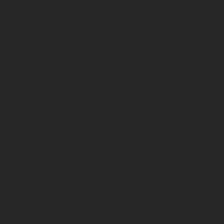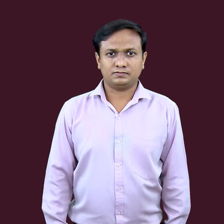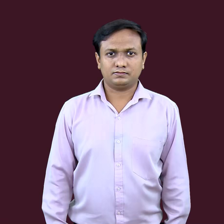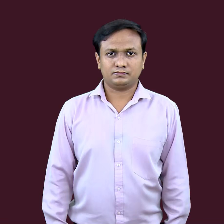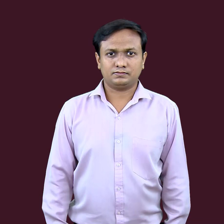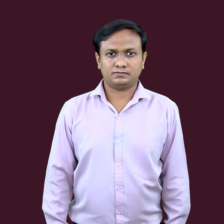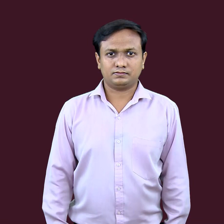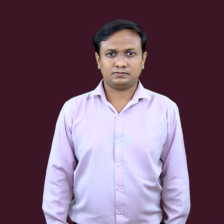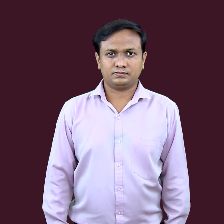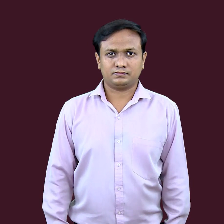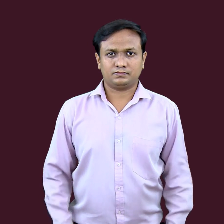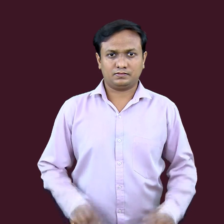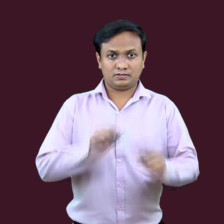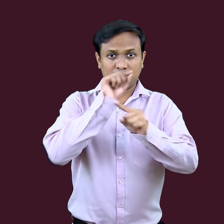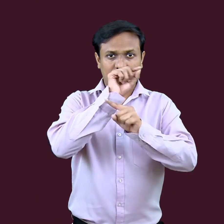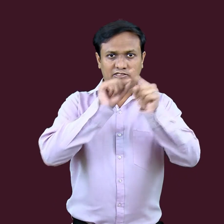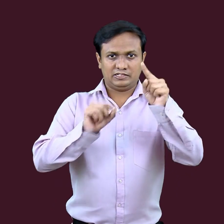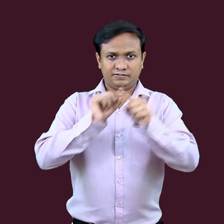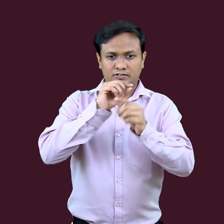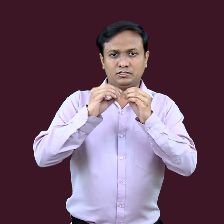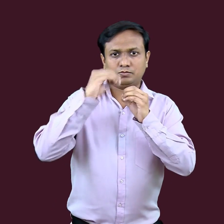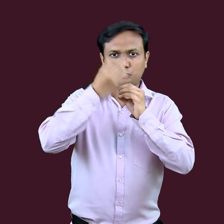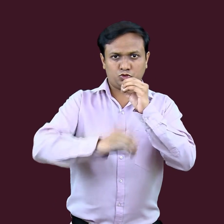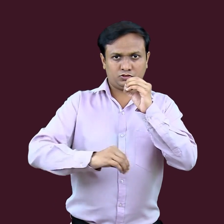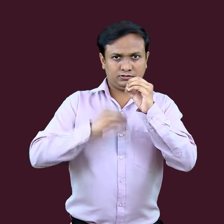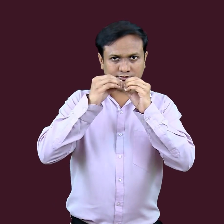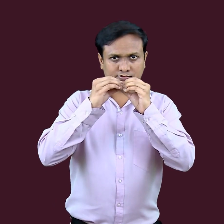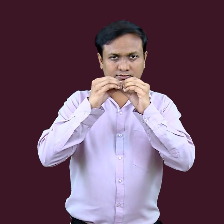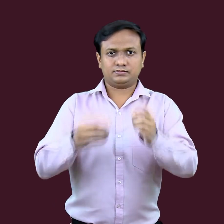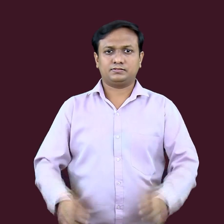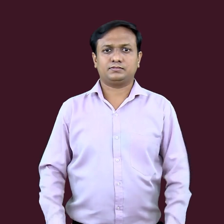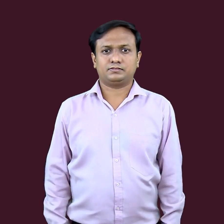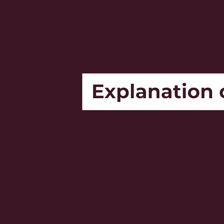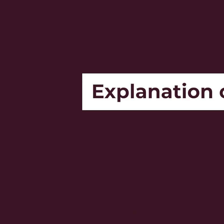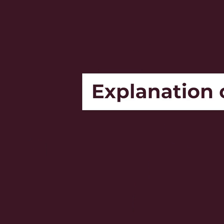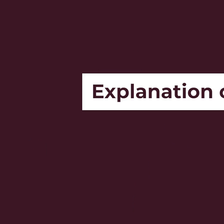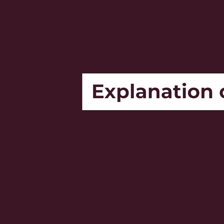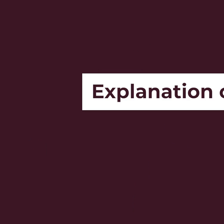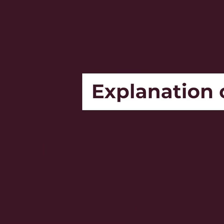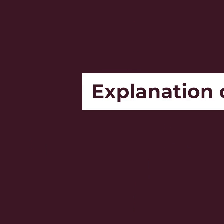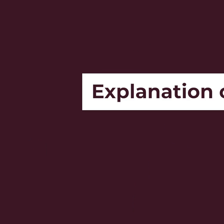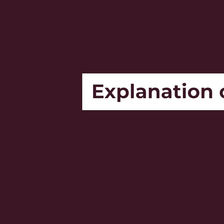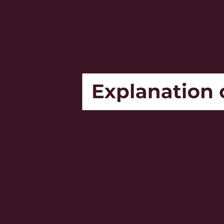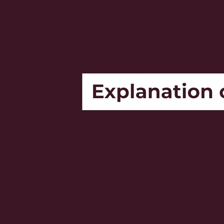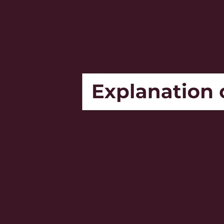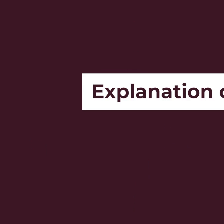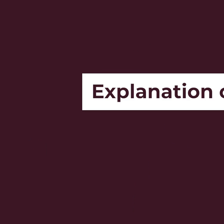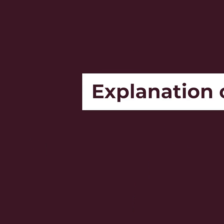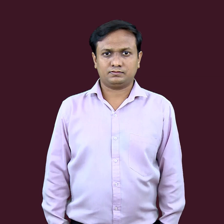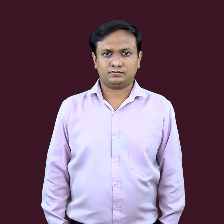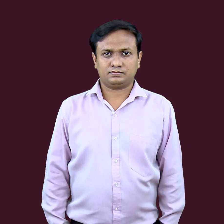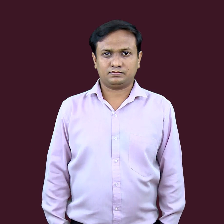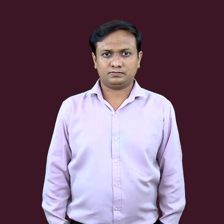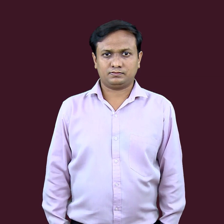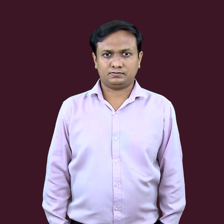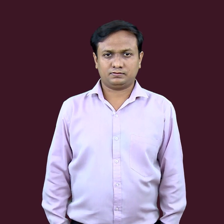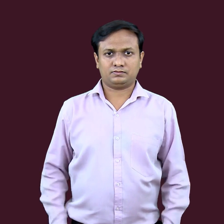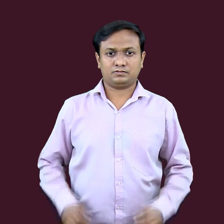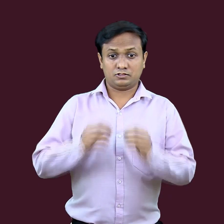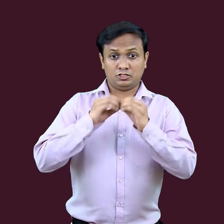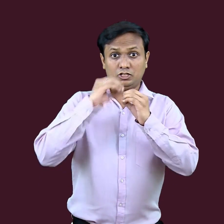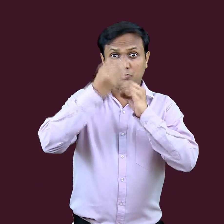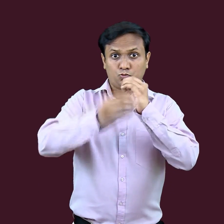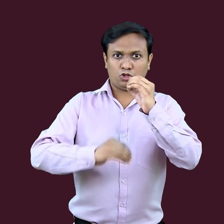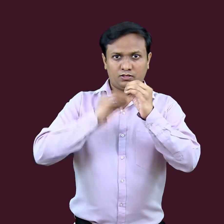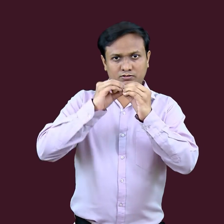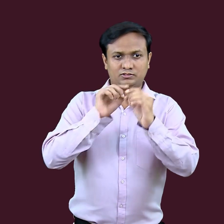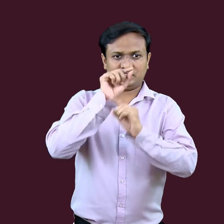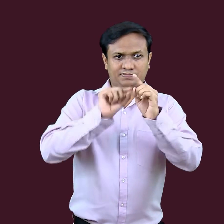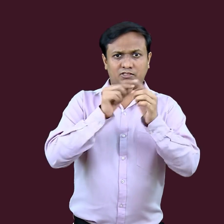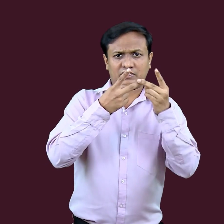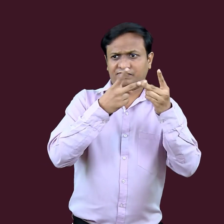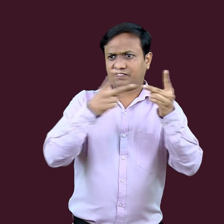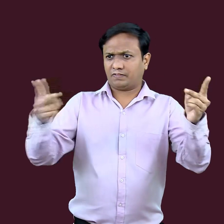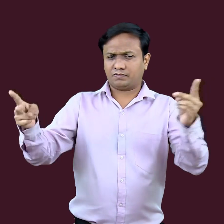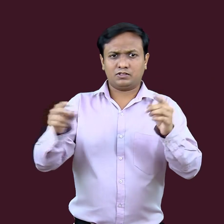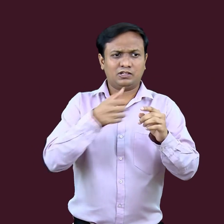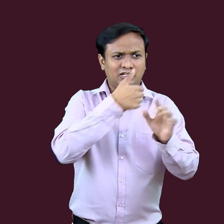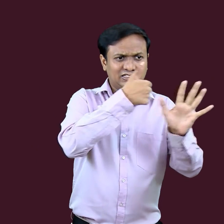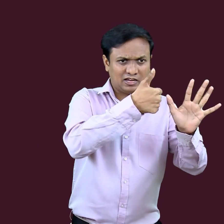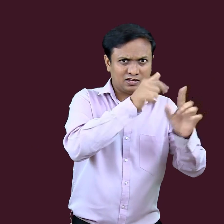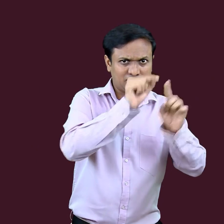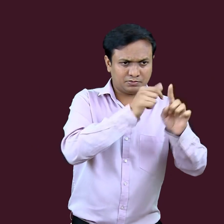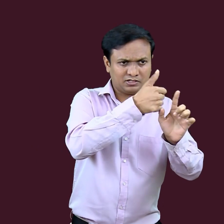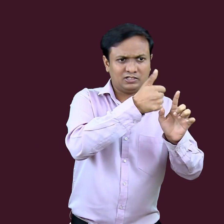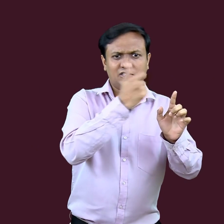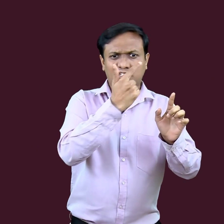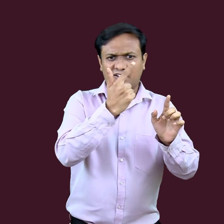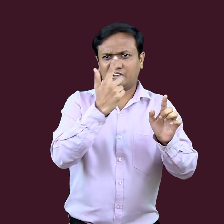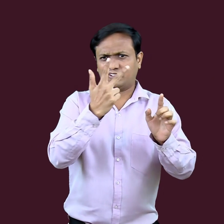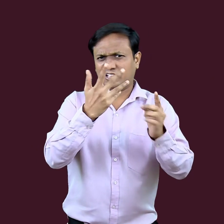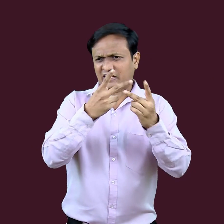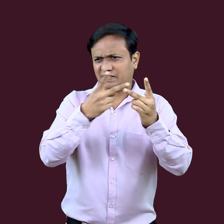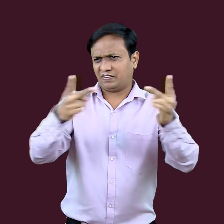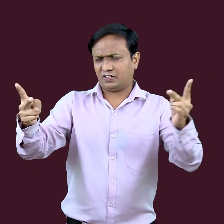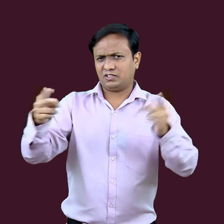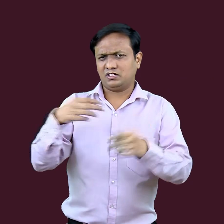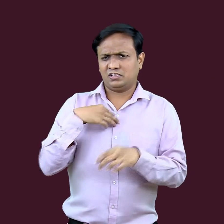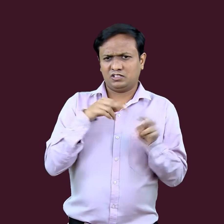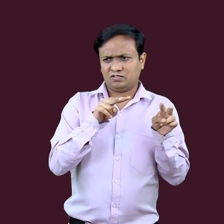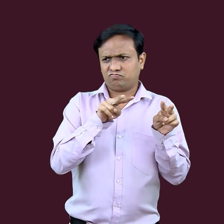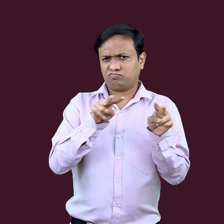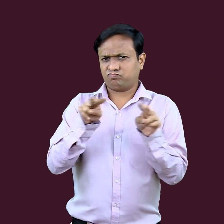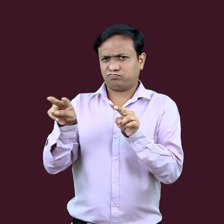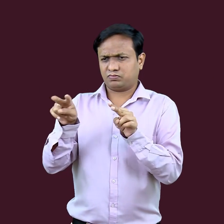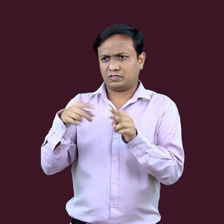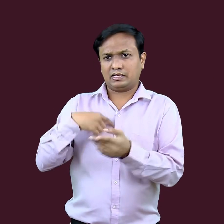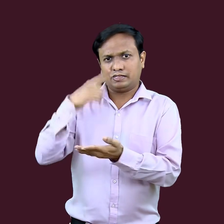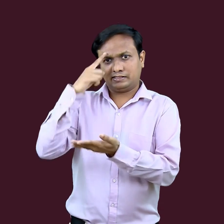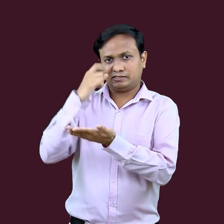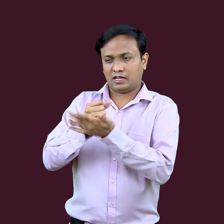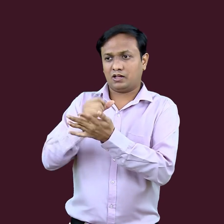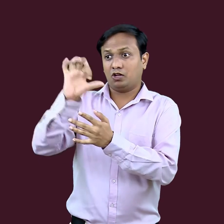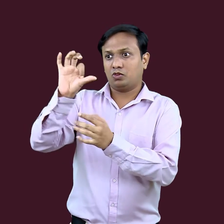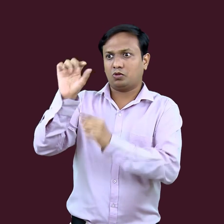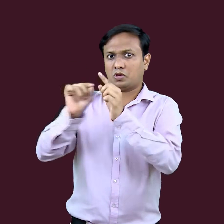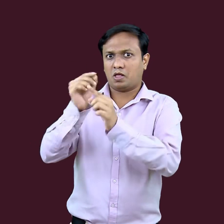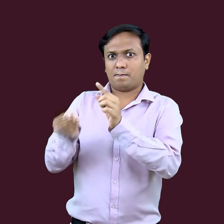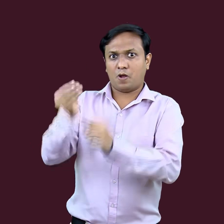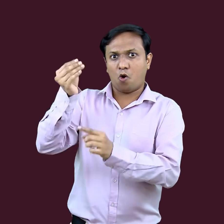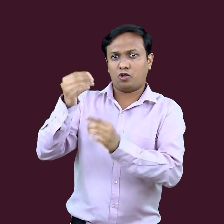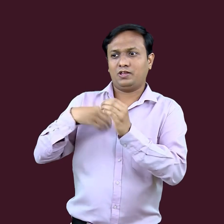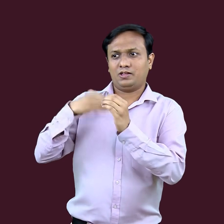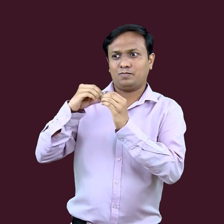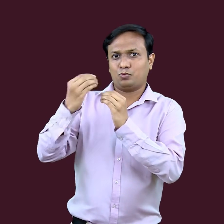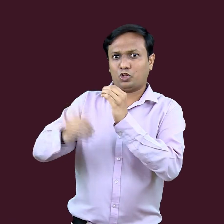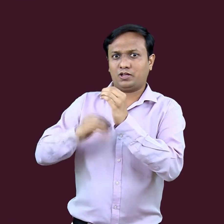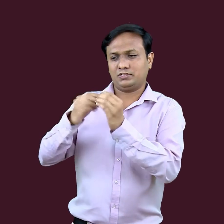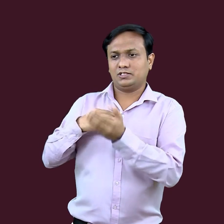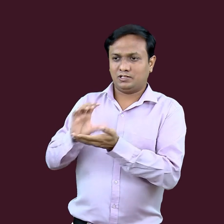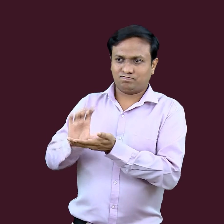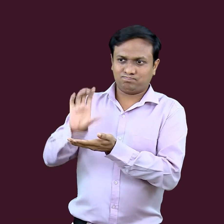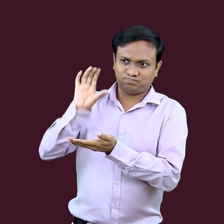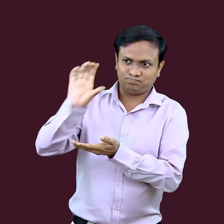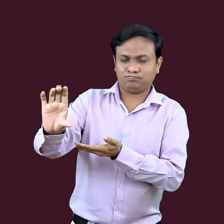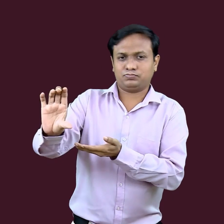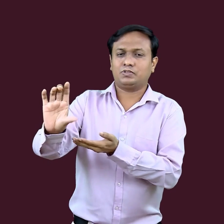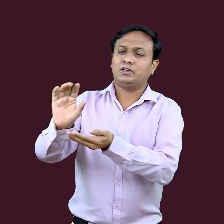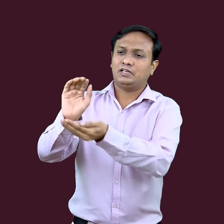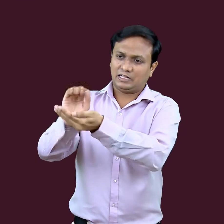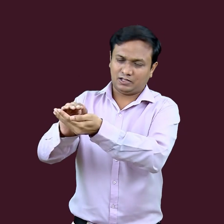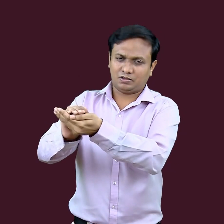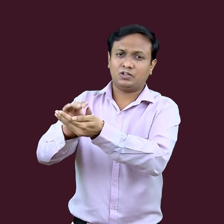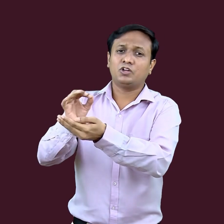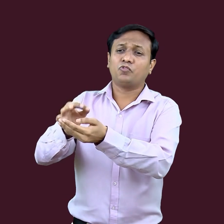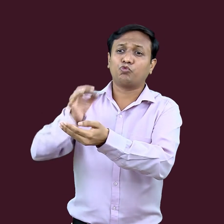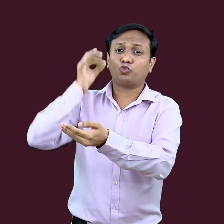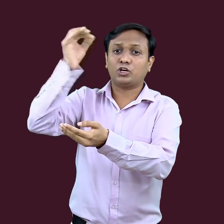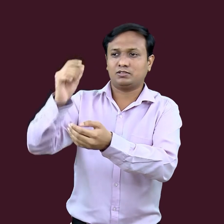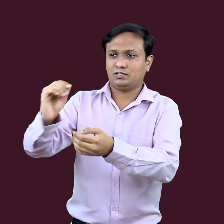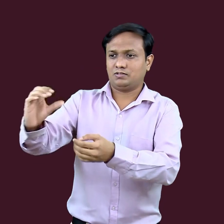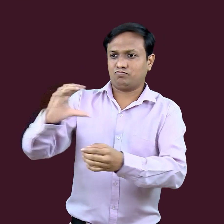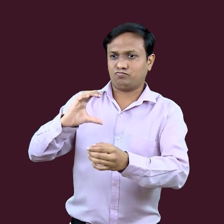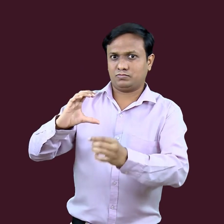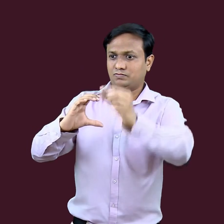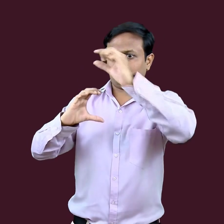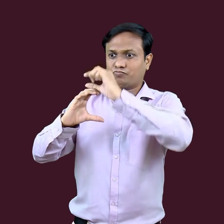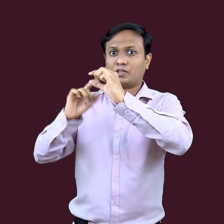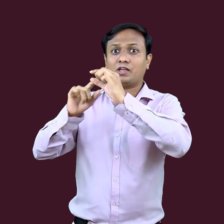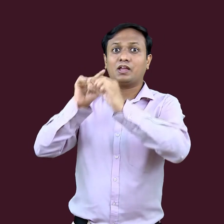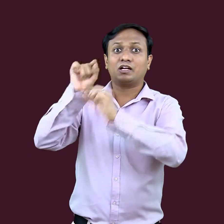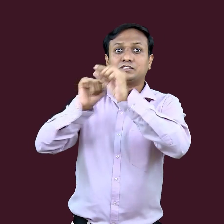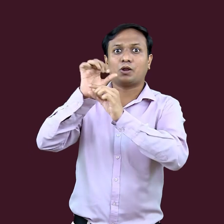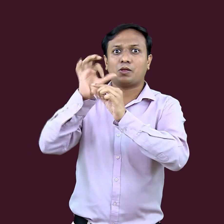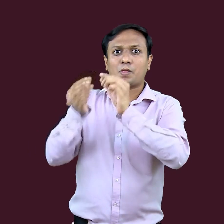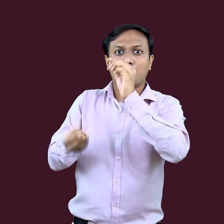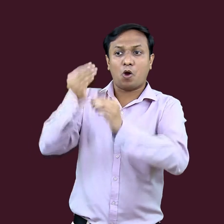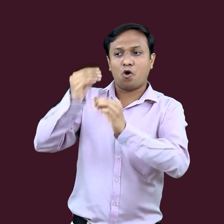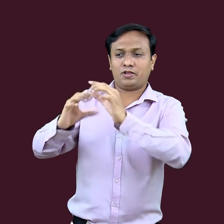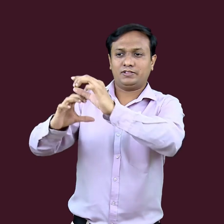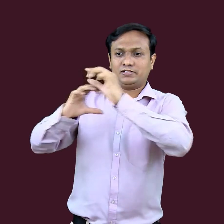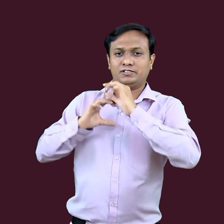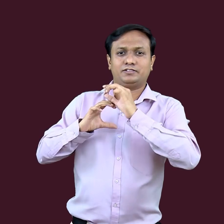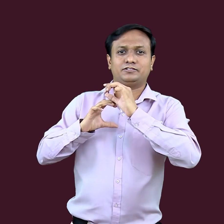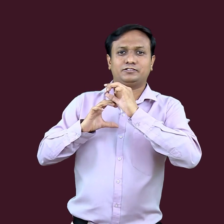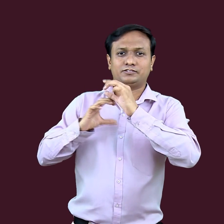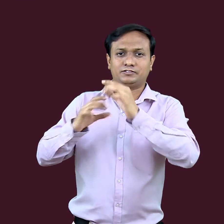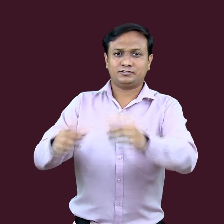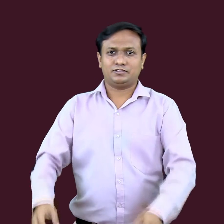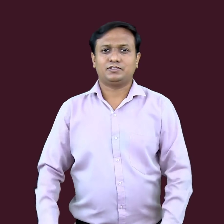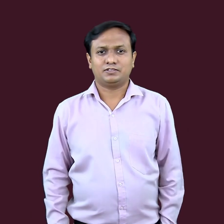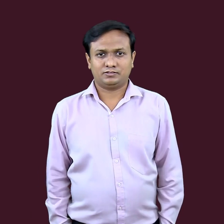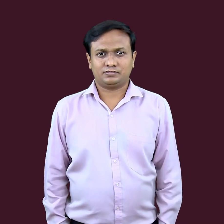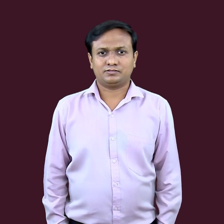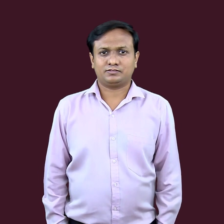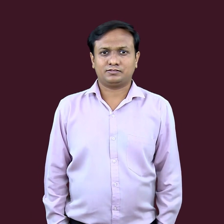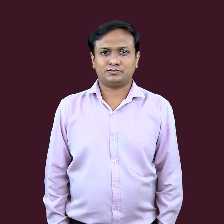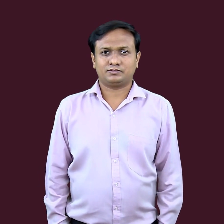Coupon Rate